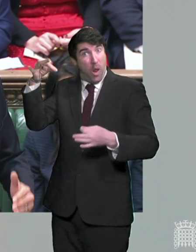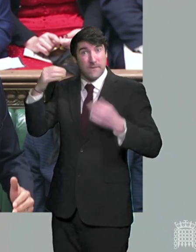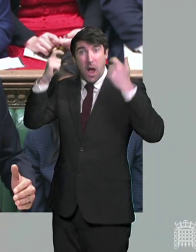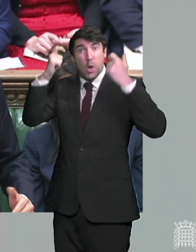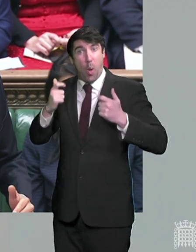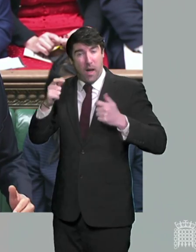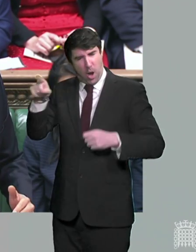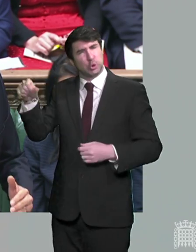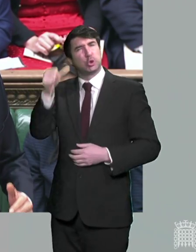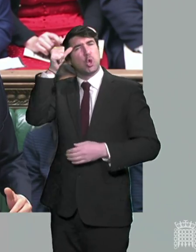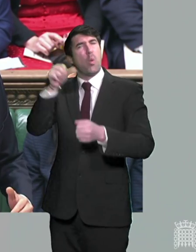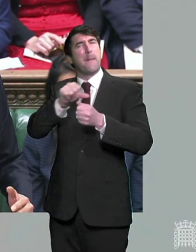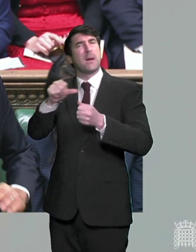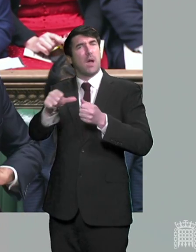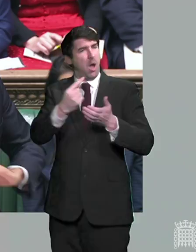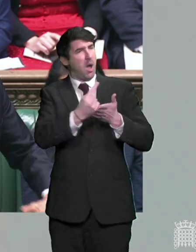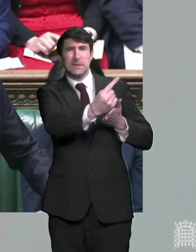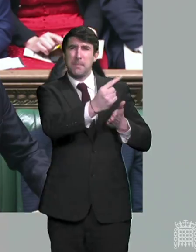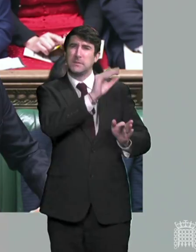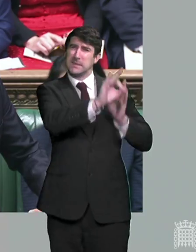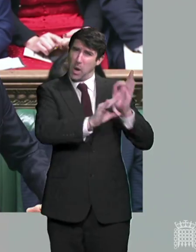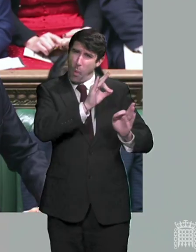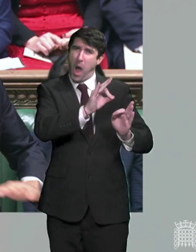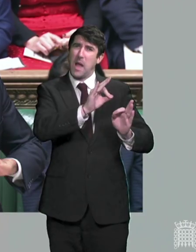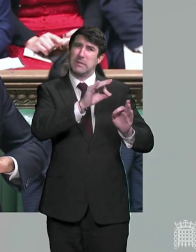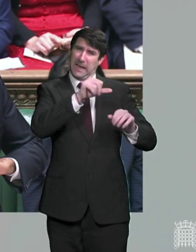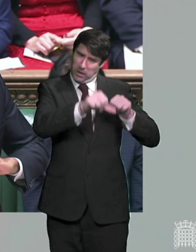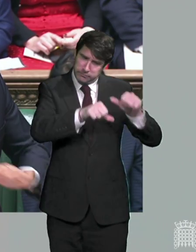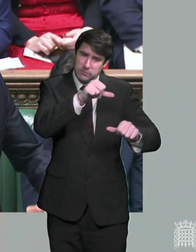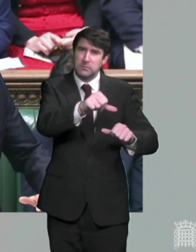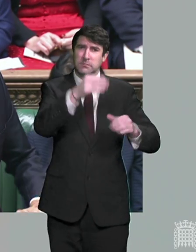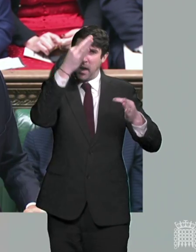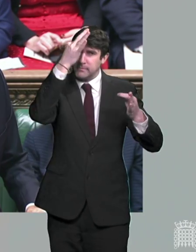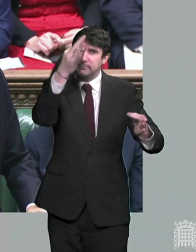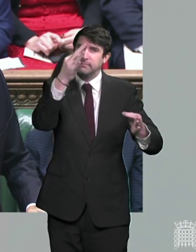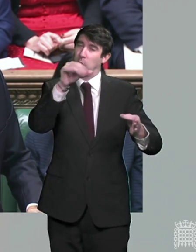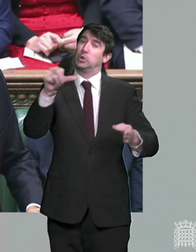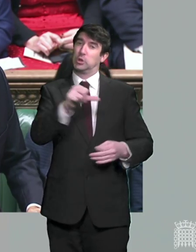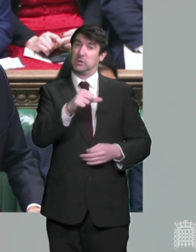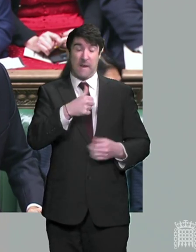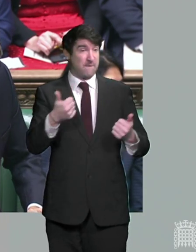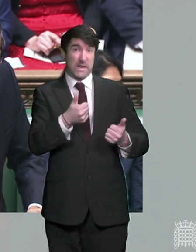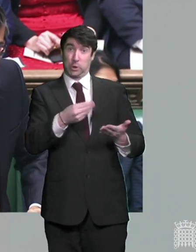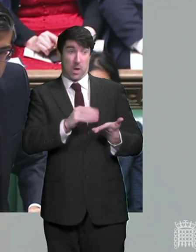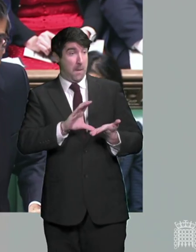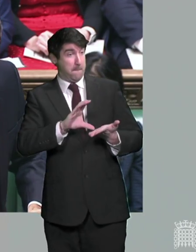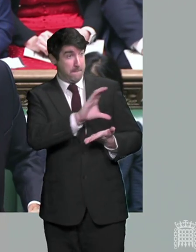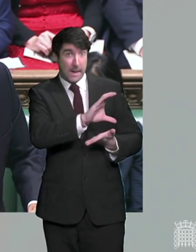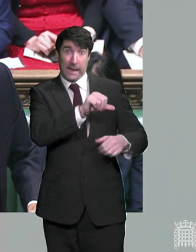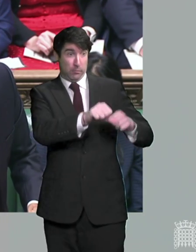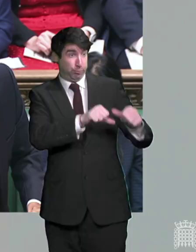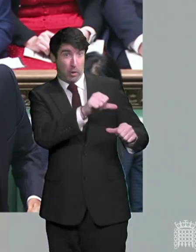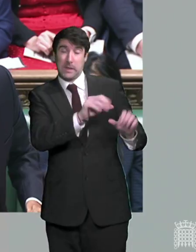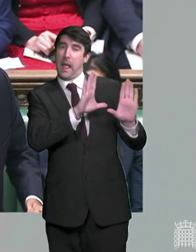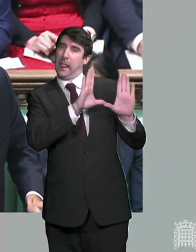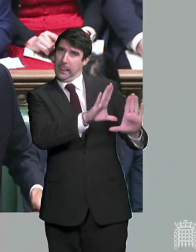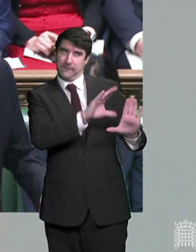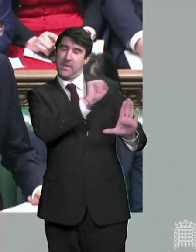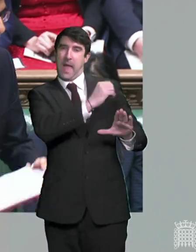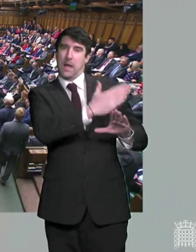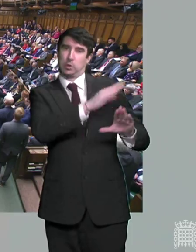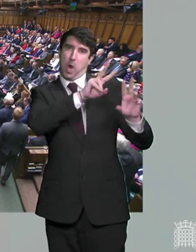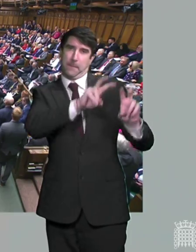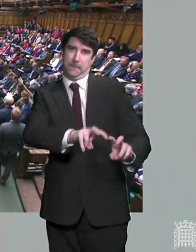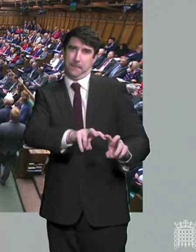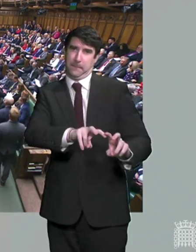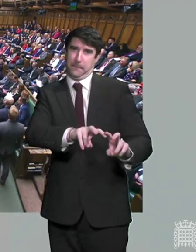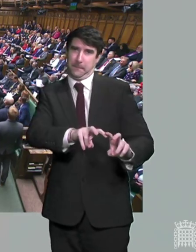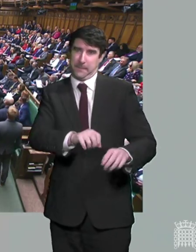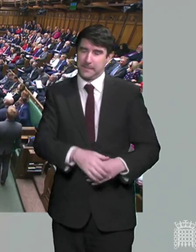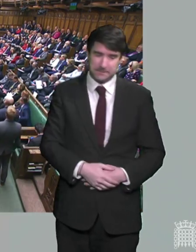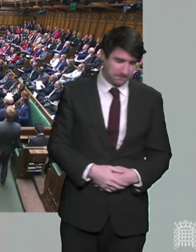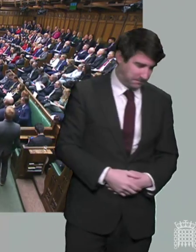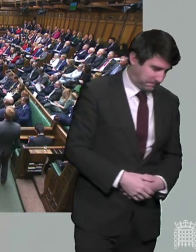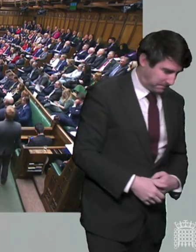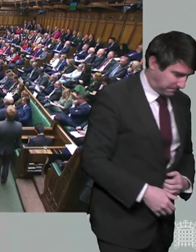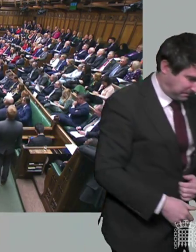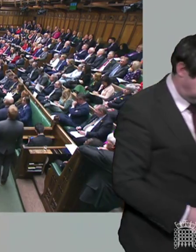It is an independent inquiry. It has the resources it needs, it has the powers it needs, and what we should all do in this House is let it get on and do its job.